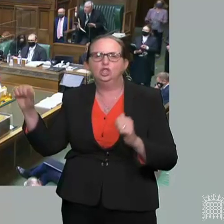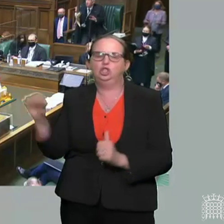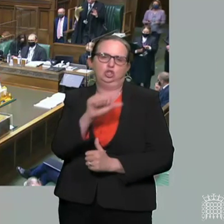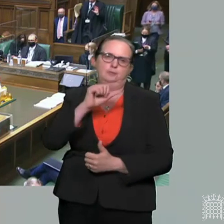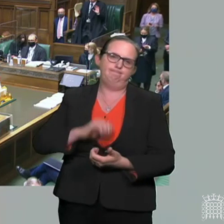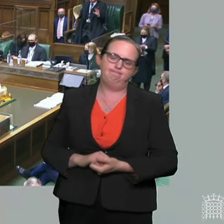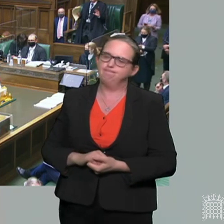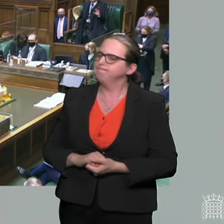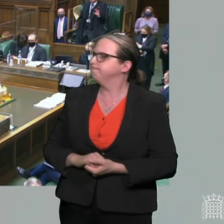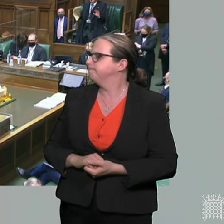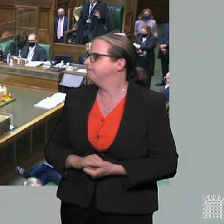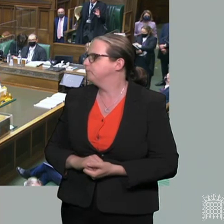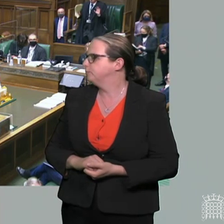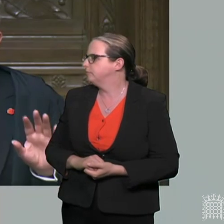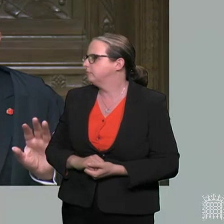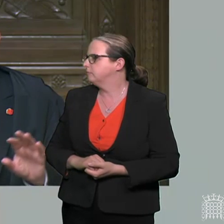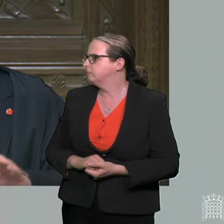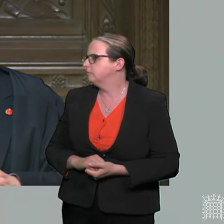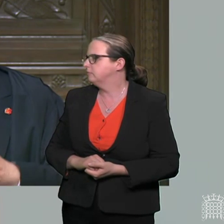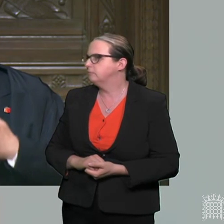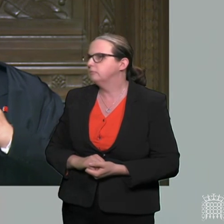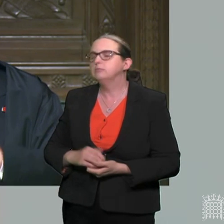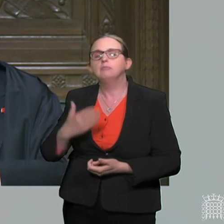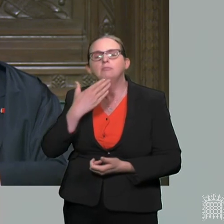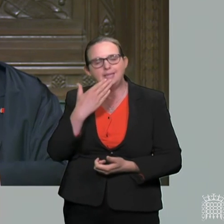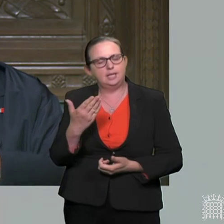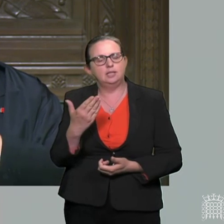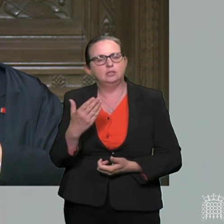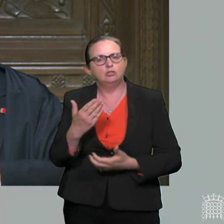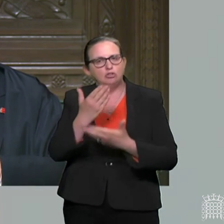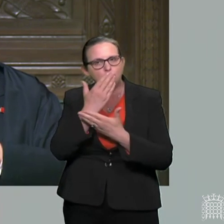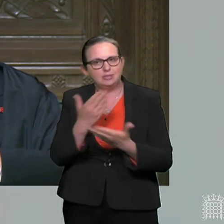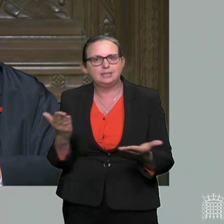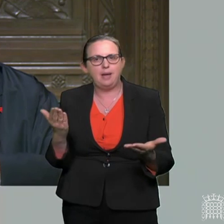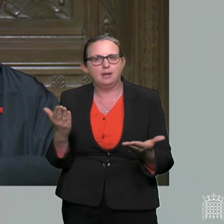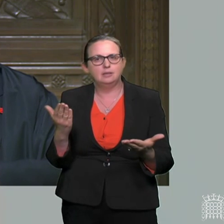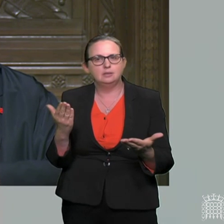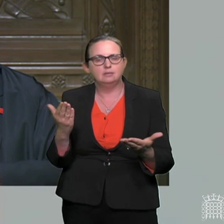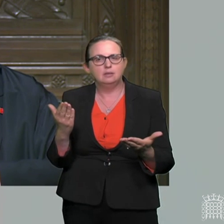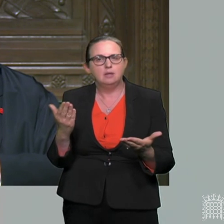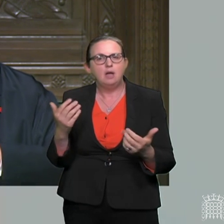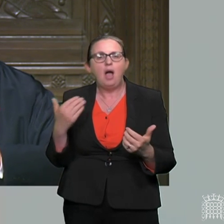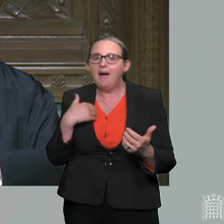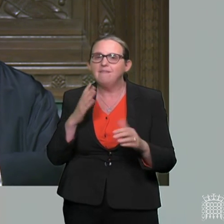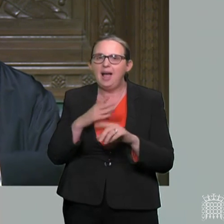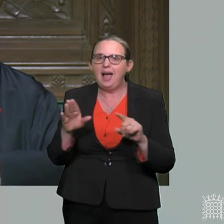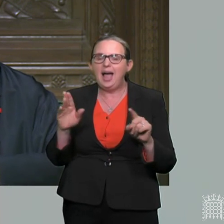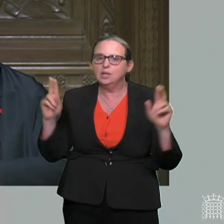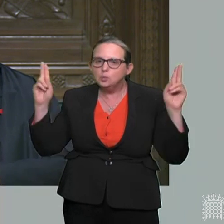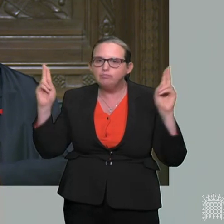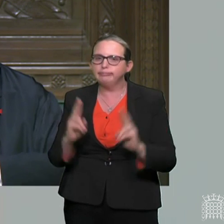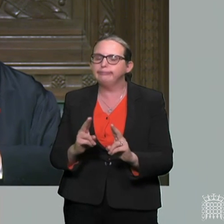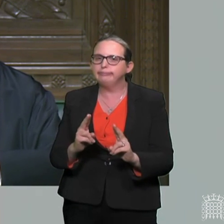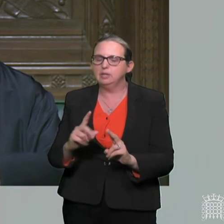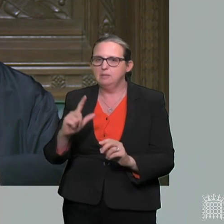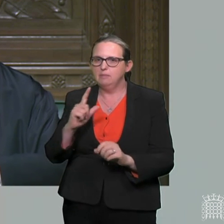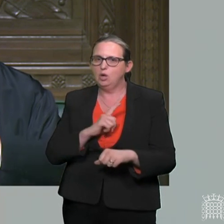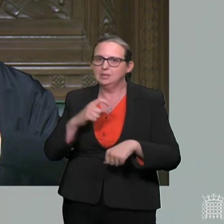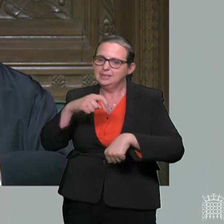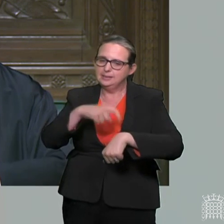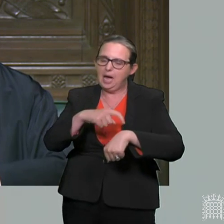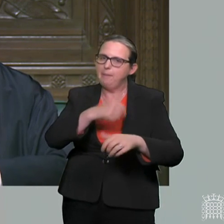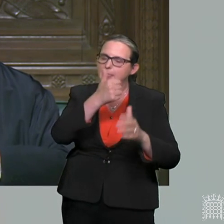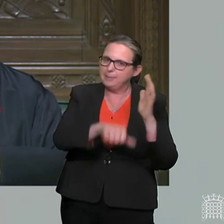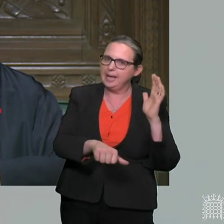Can I just gently say to all leaders that in the end I have had to cut off quite a few Back Benchers because of the amount of time that has been taken up at the beginning?